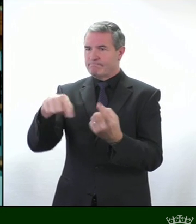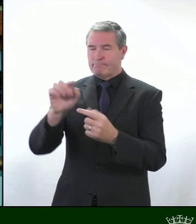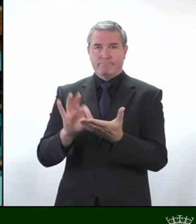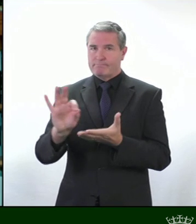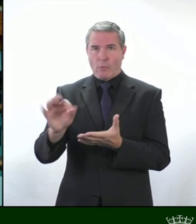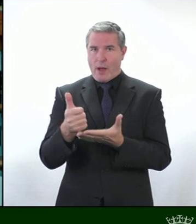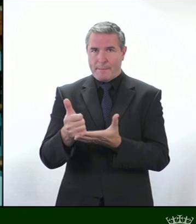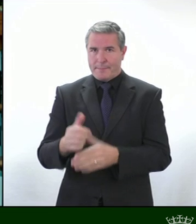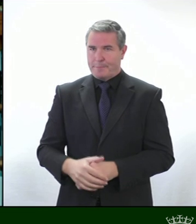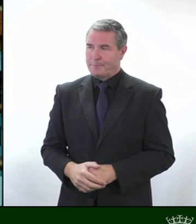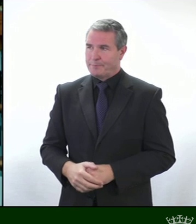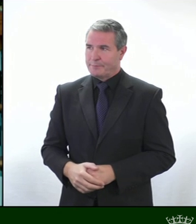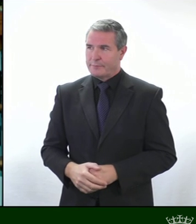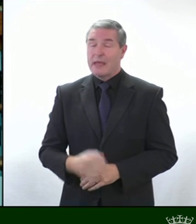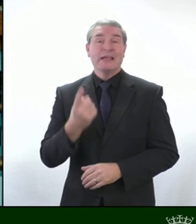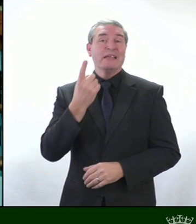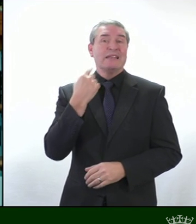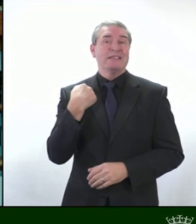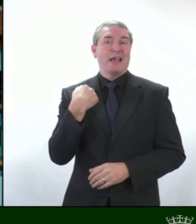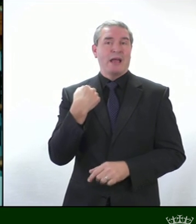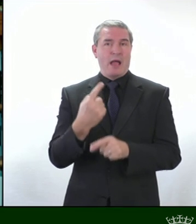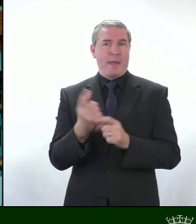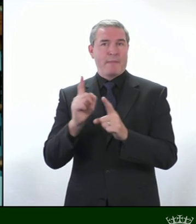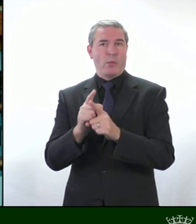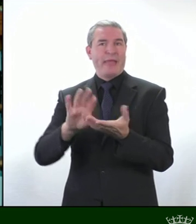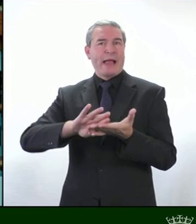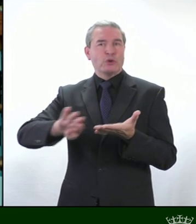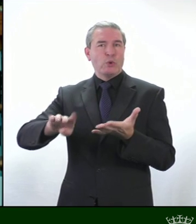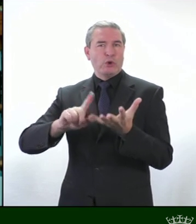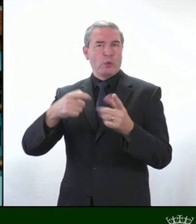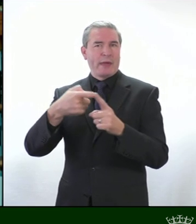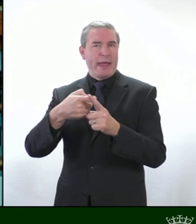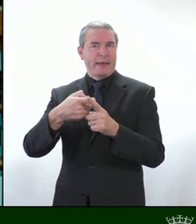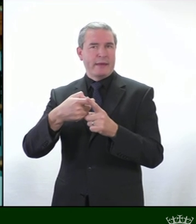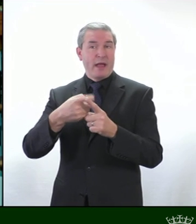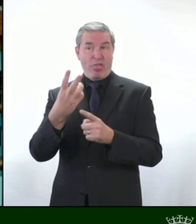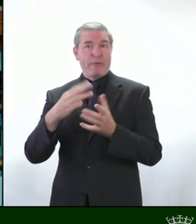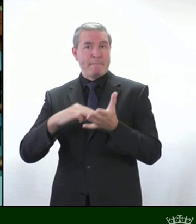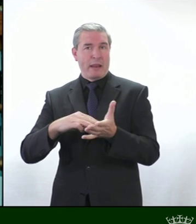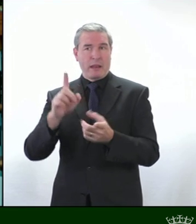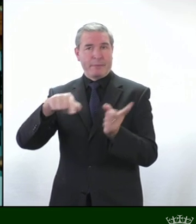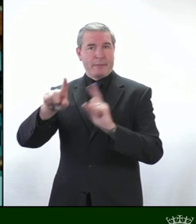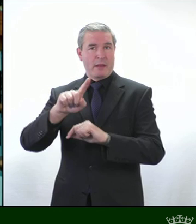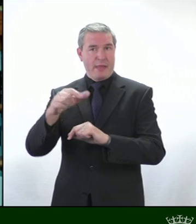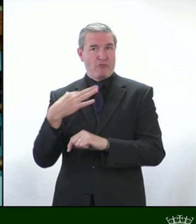Prime Minister, yesterday I met ExcludedUK, which represents many of those 3 million citizens.